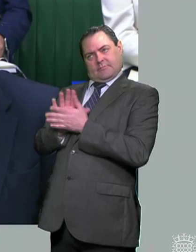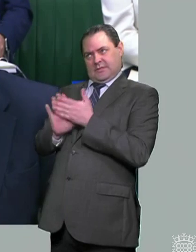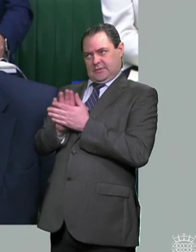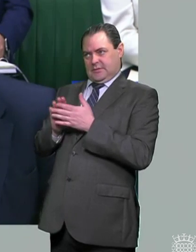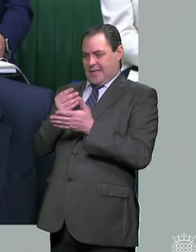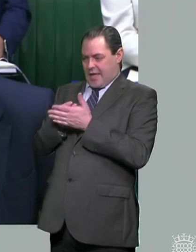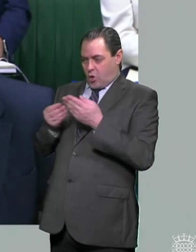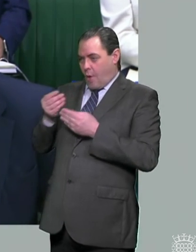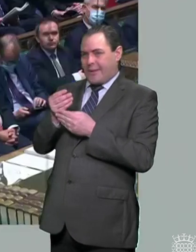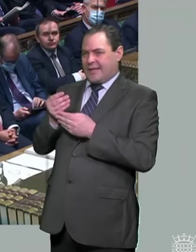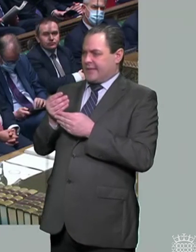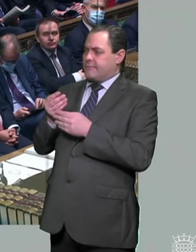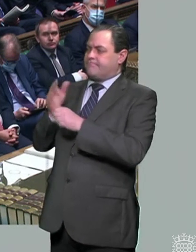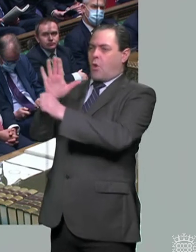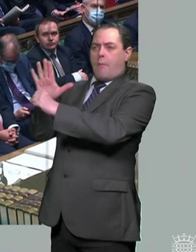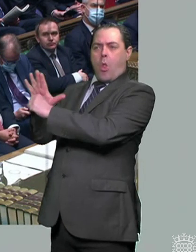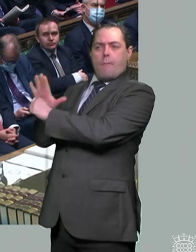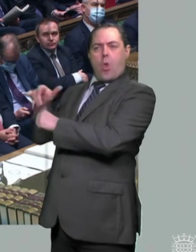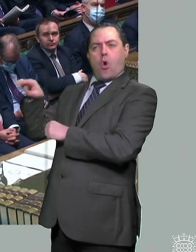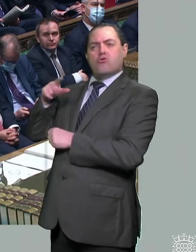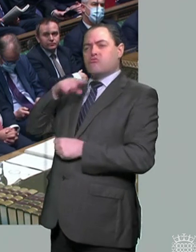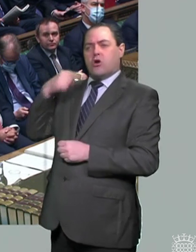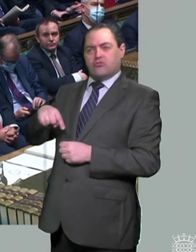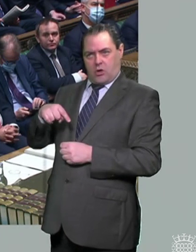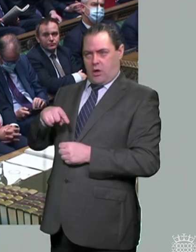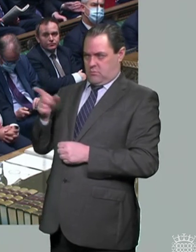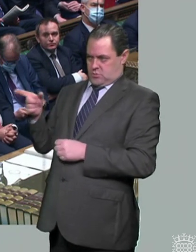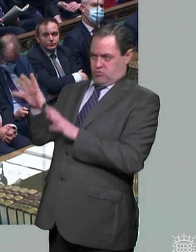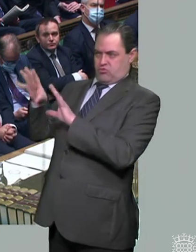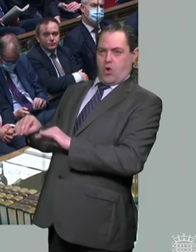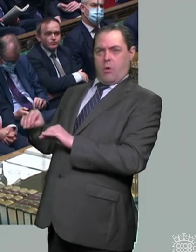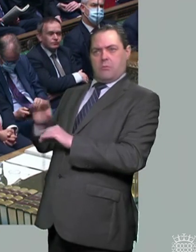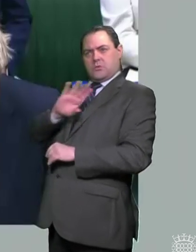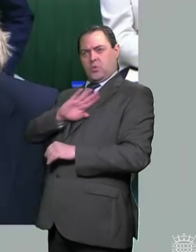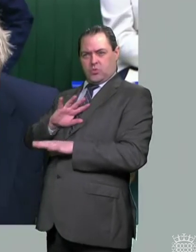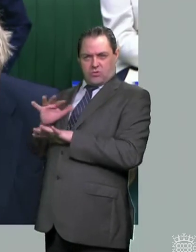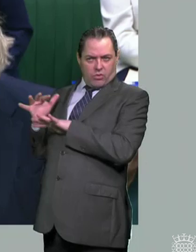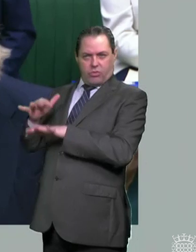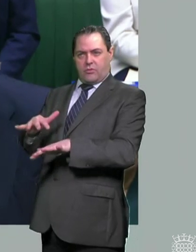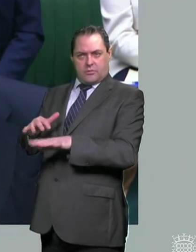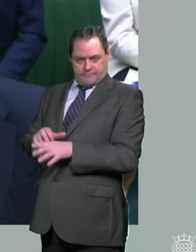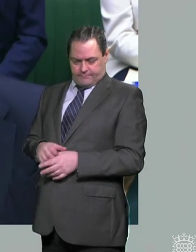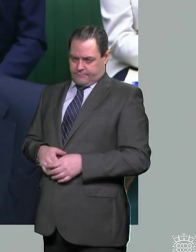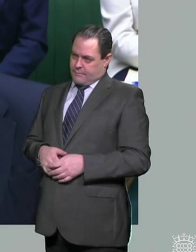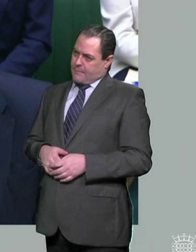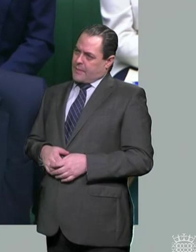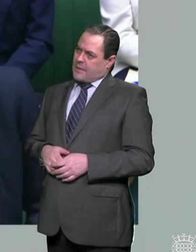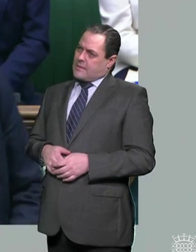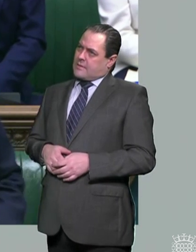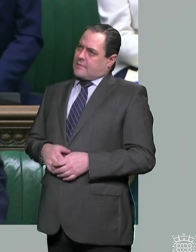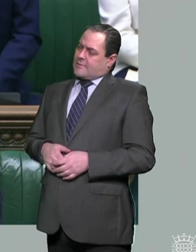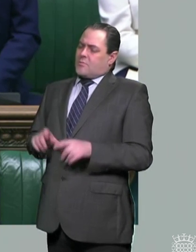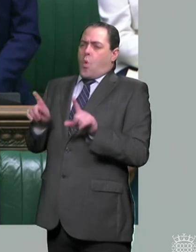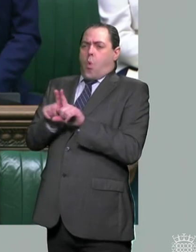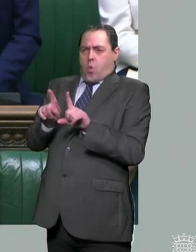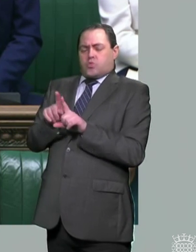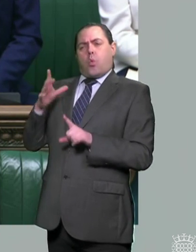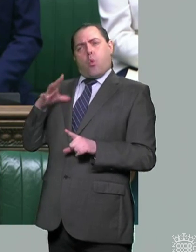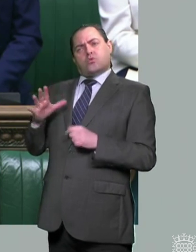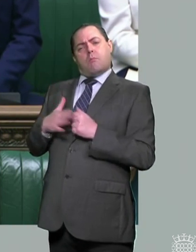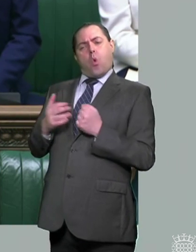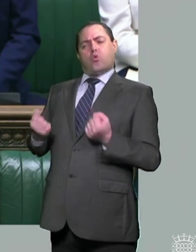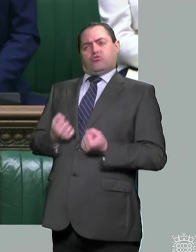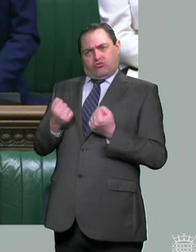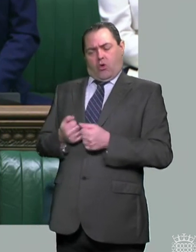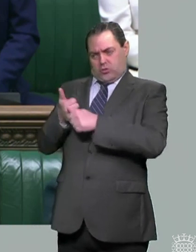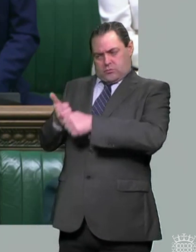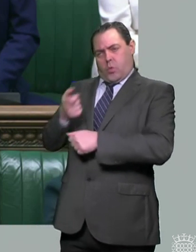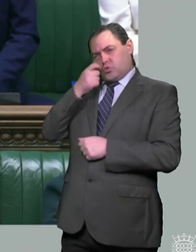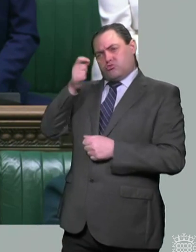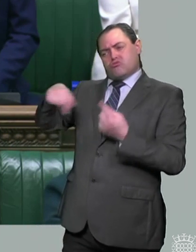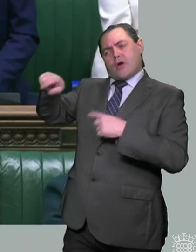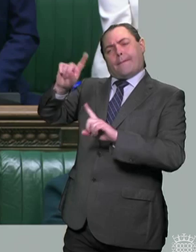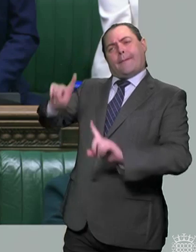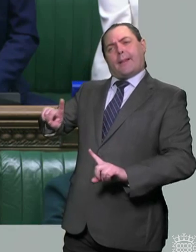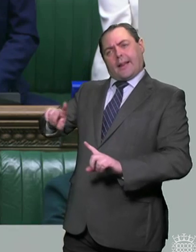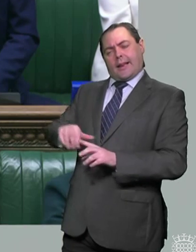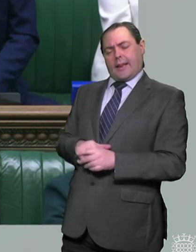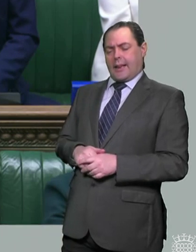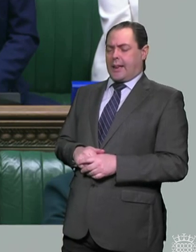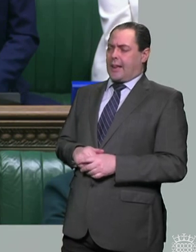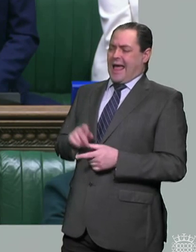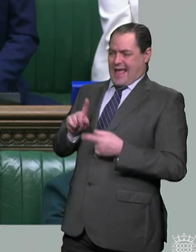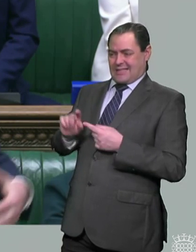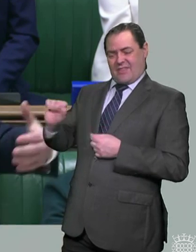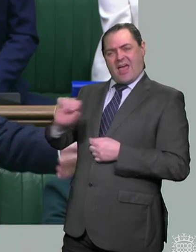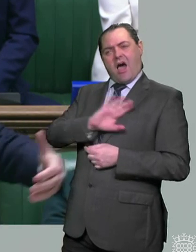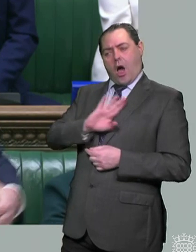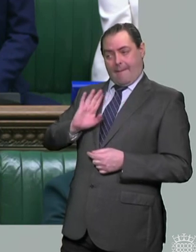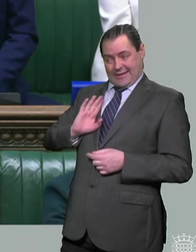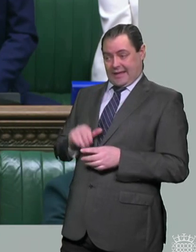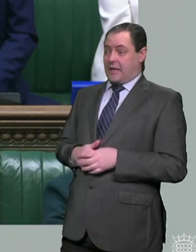important countries in creating a package of economic sanctions that will deter President Putin from what I believe would be a disastrous miscalculation, and also to strengthen our support for the Ukrainian people and, indeed, the Ukrainian army.